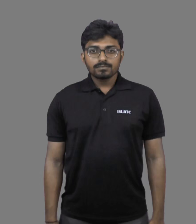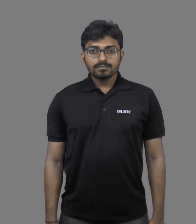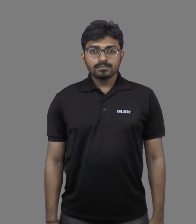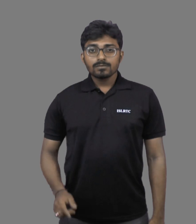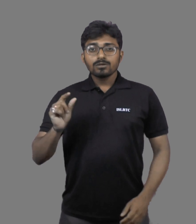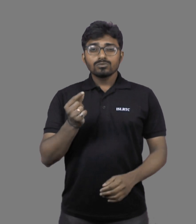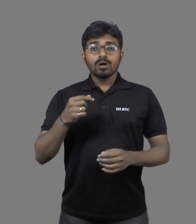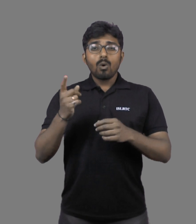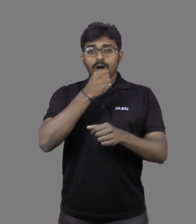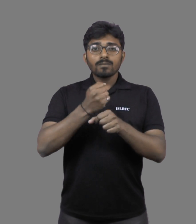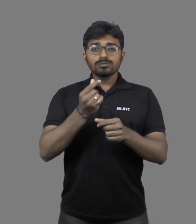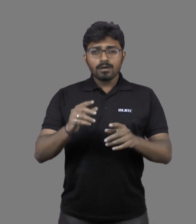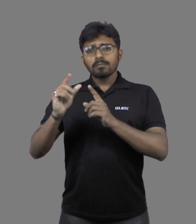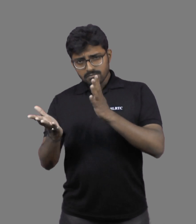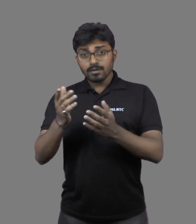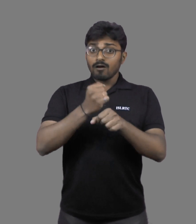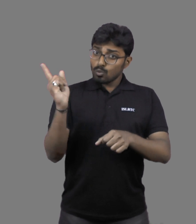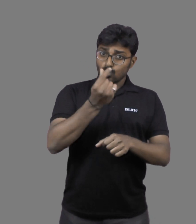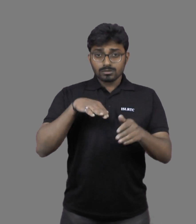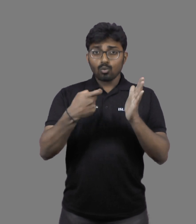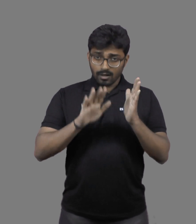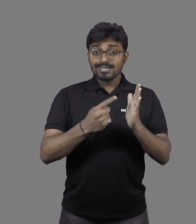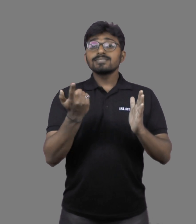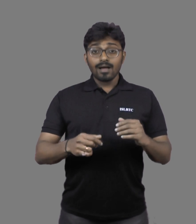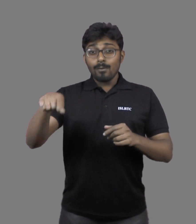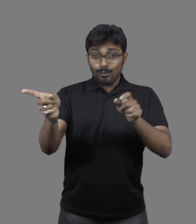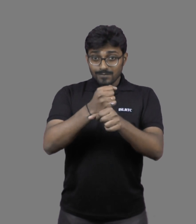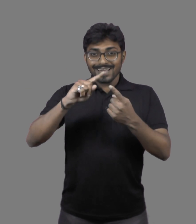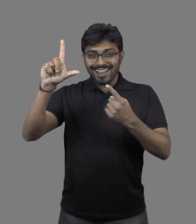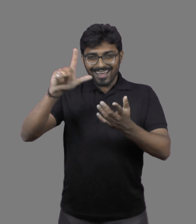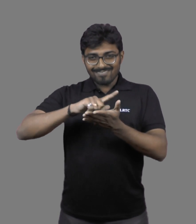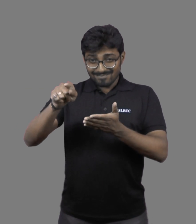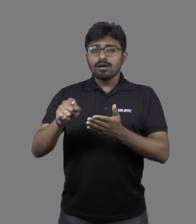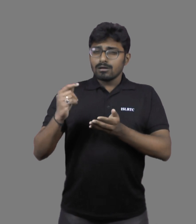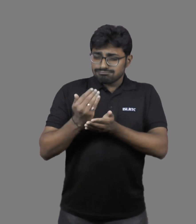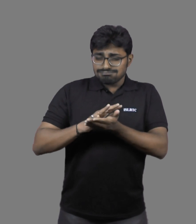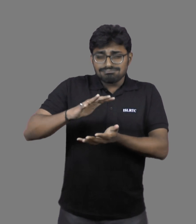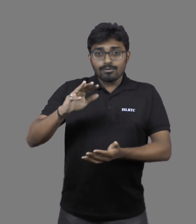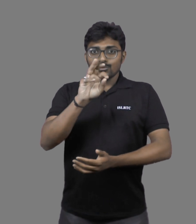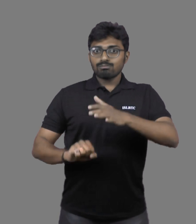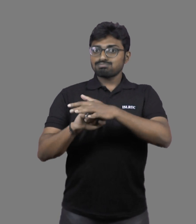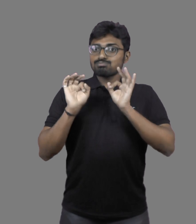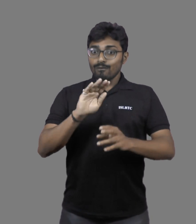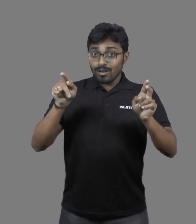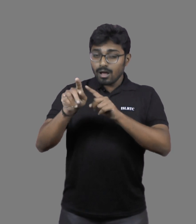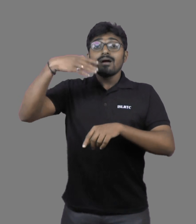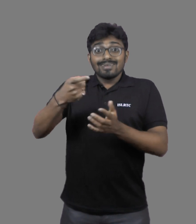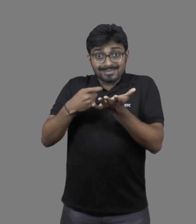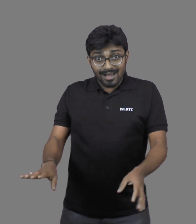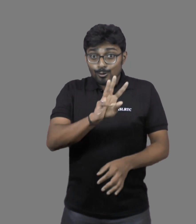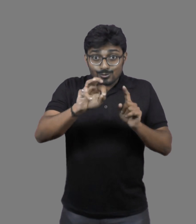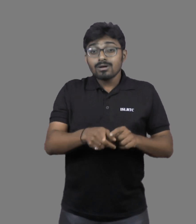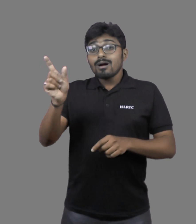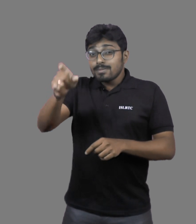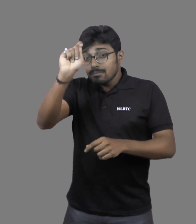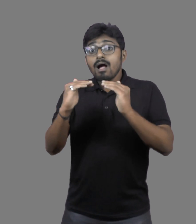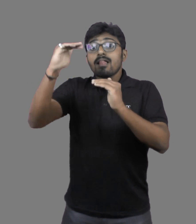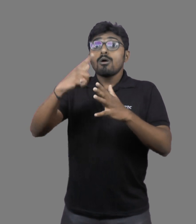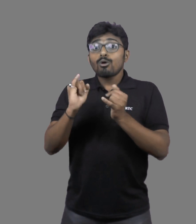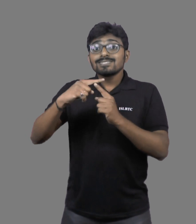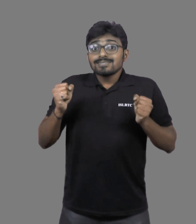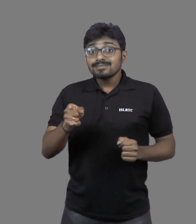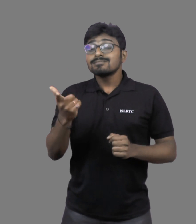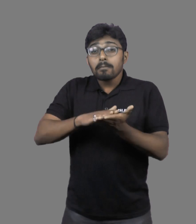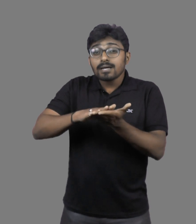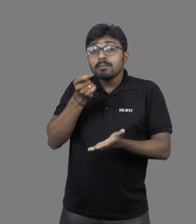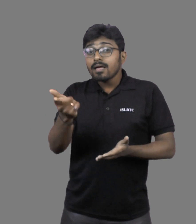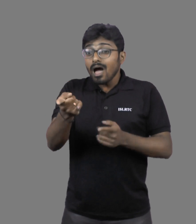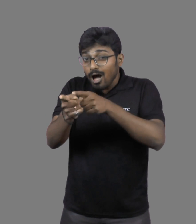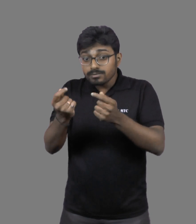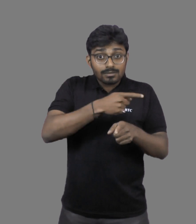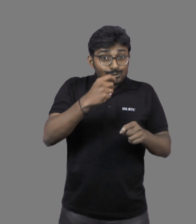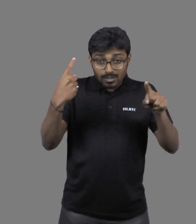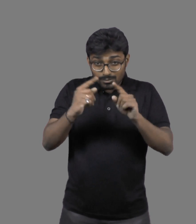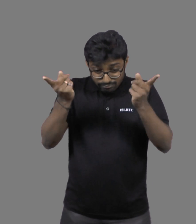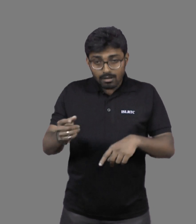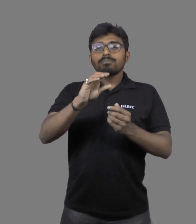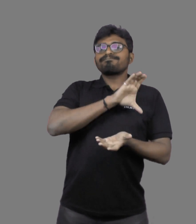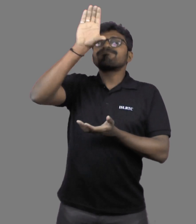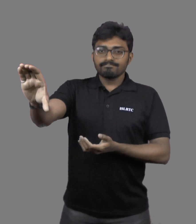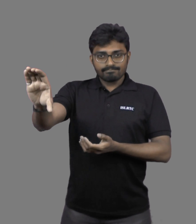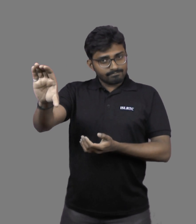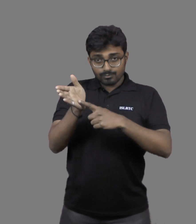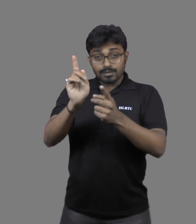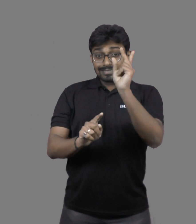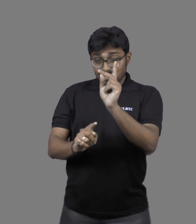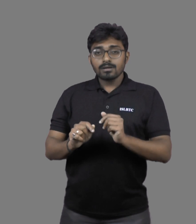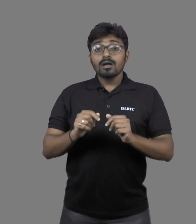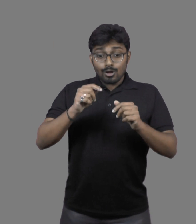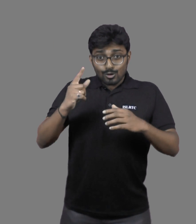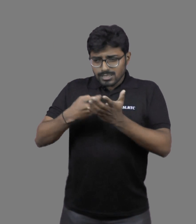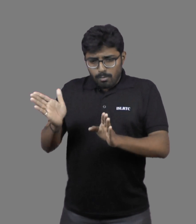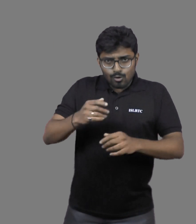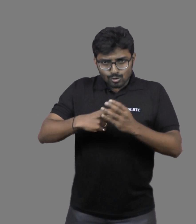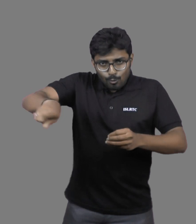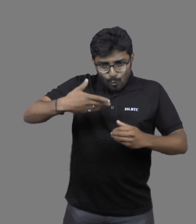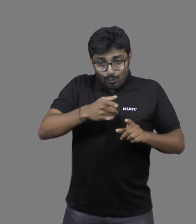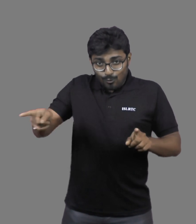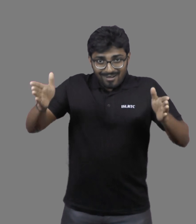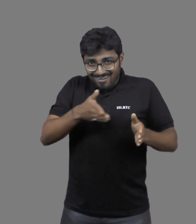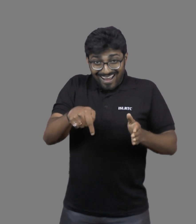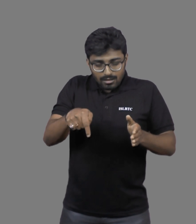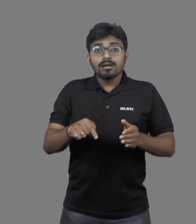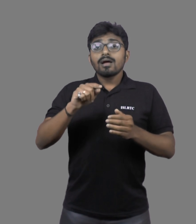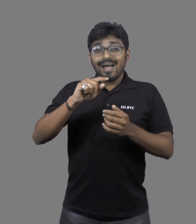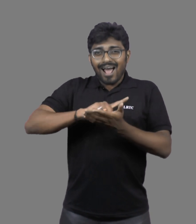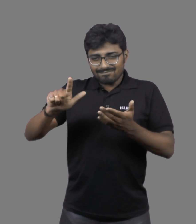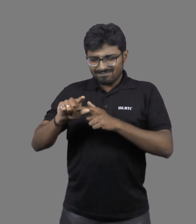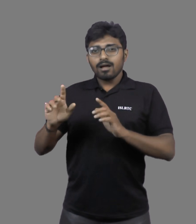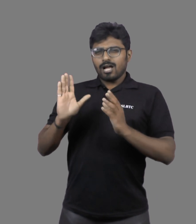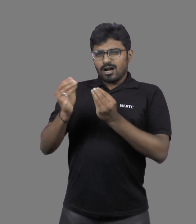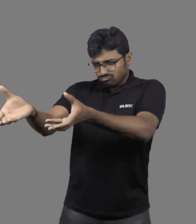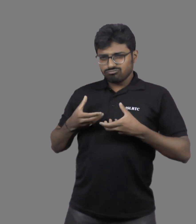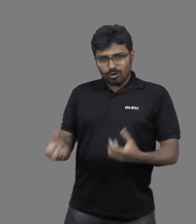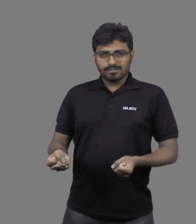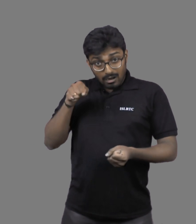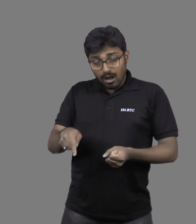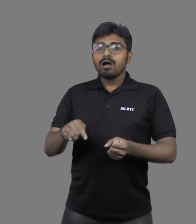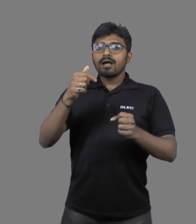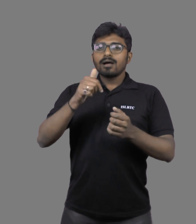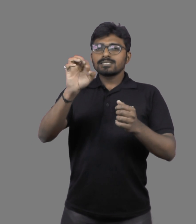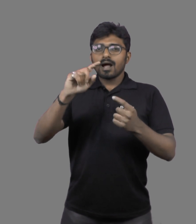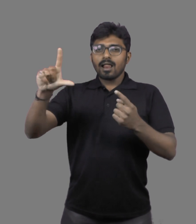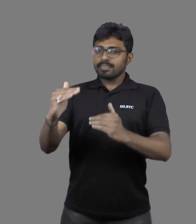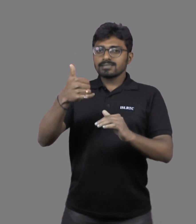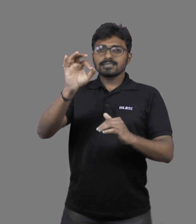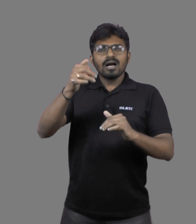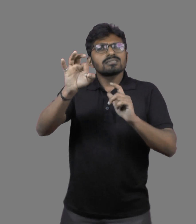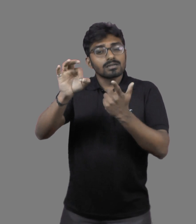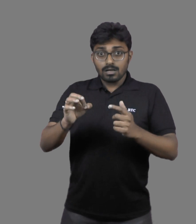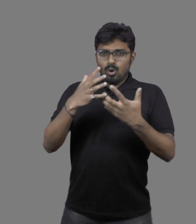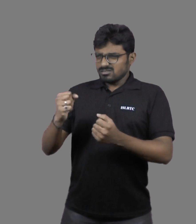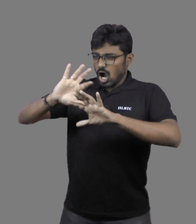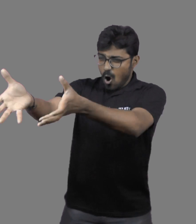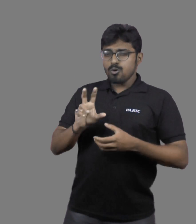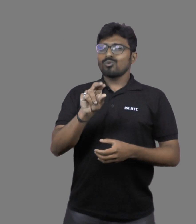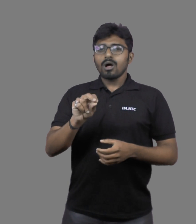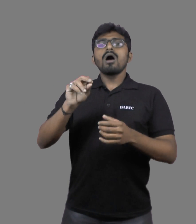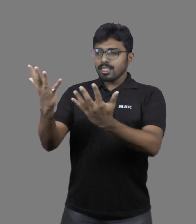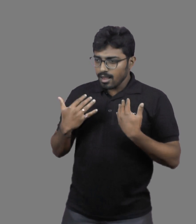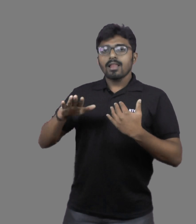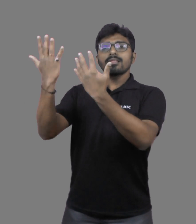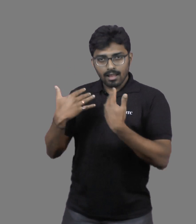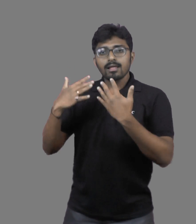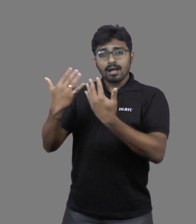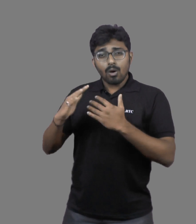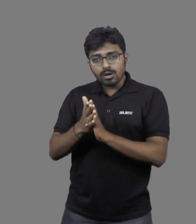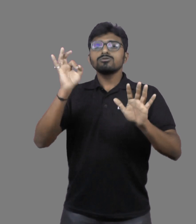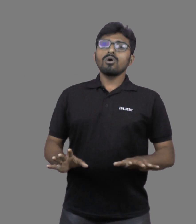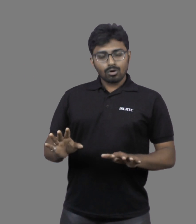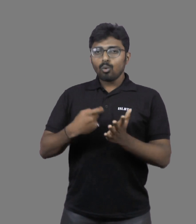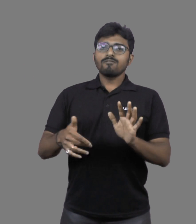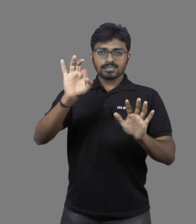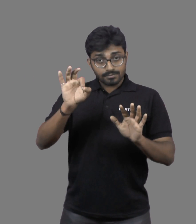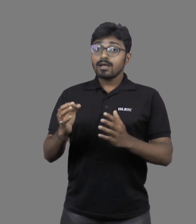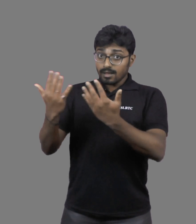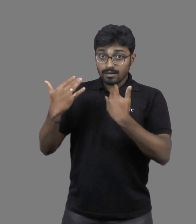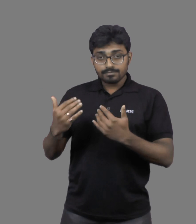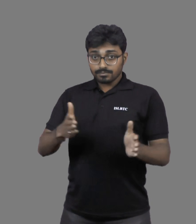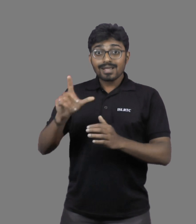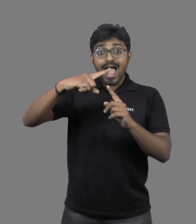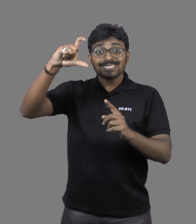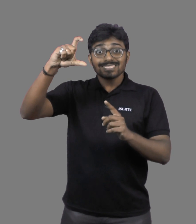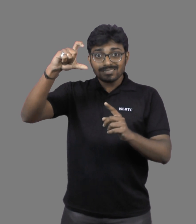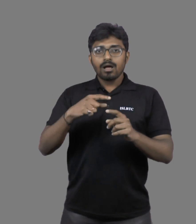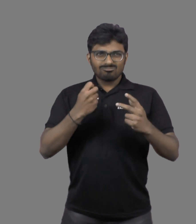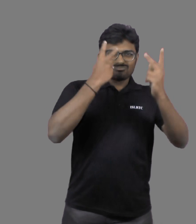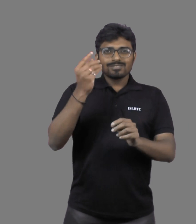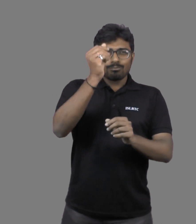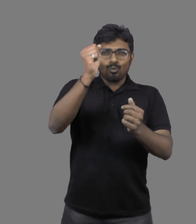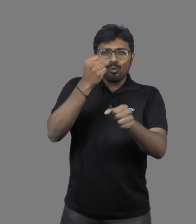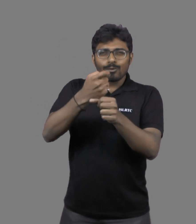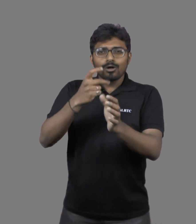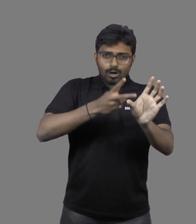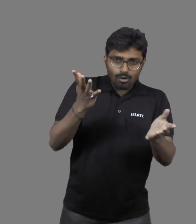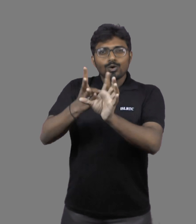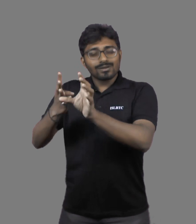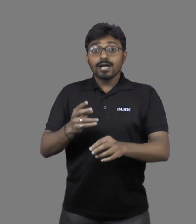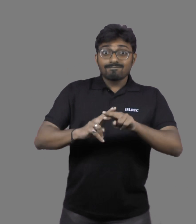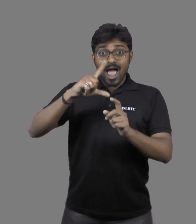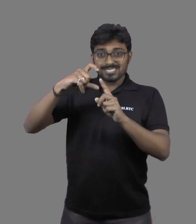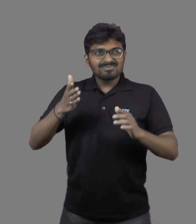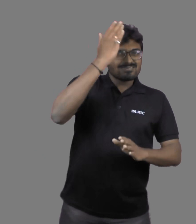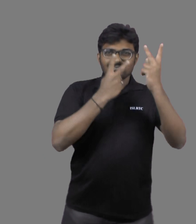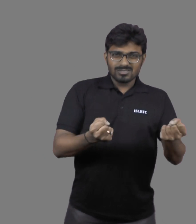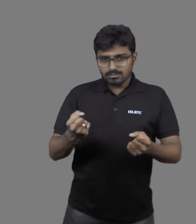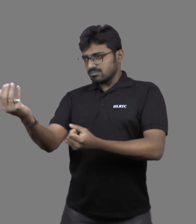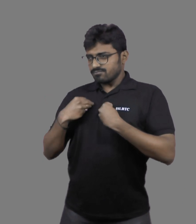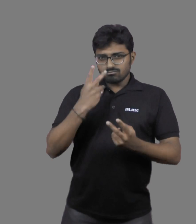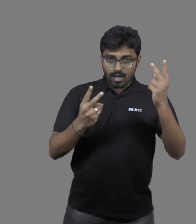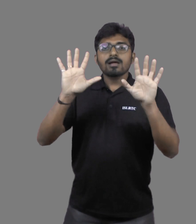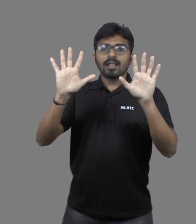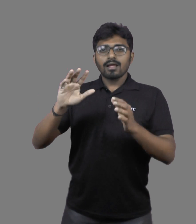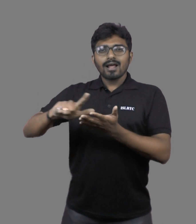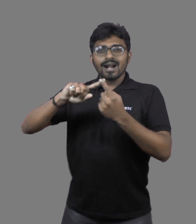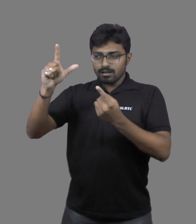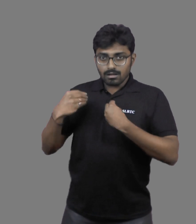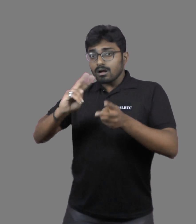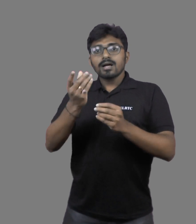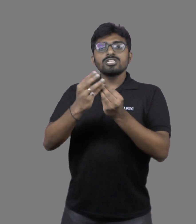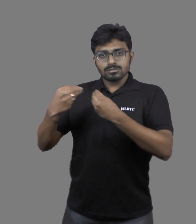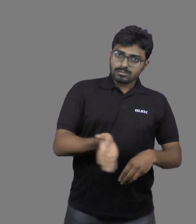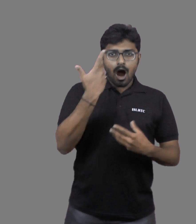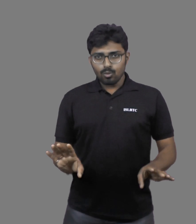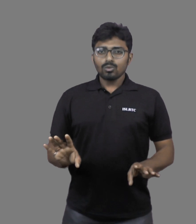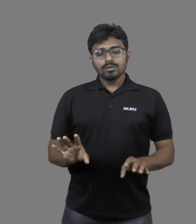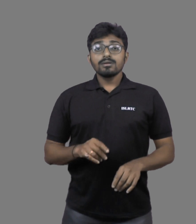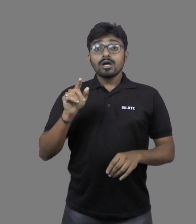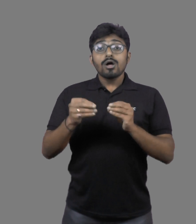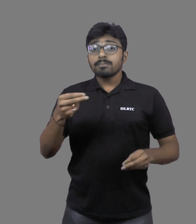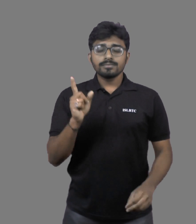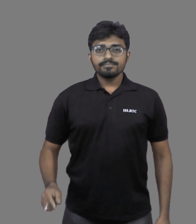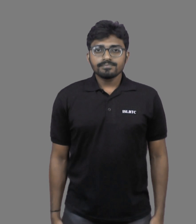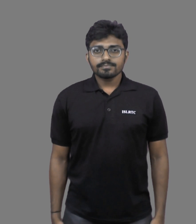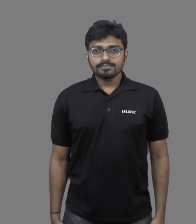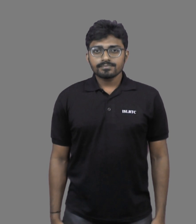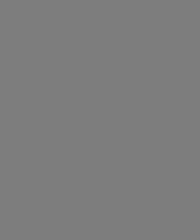Leave Encashment